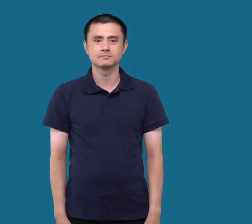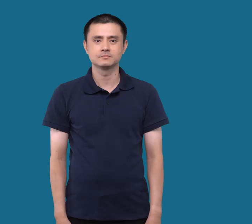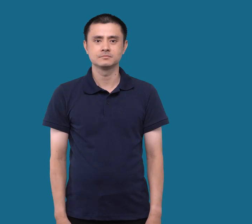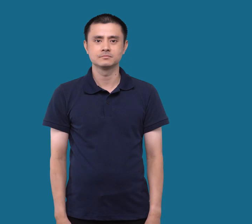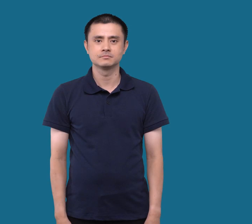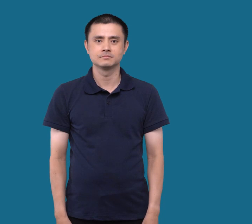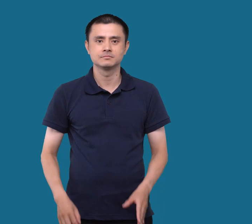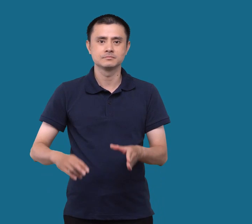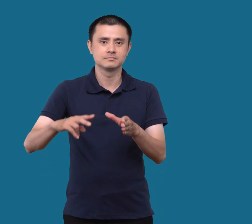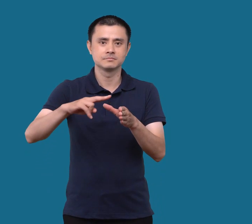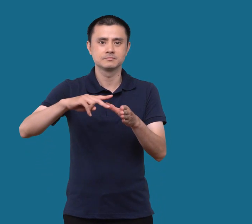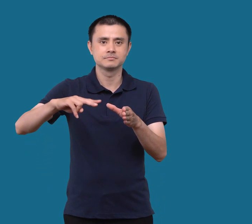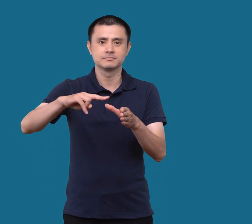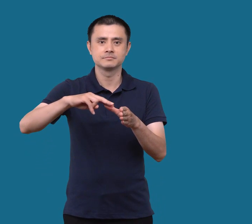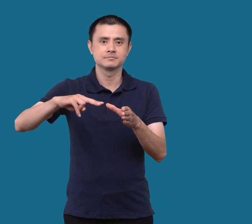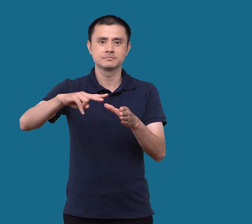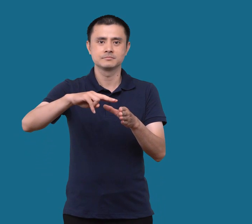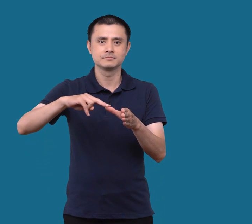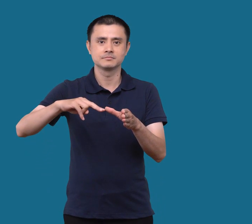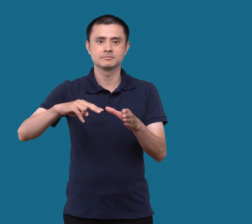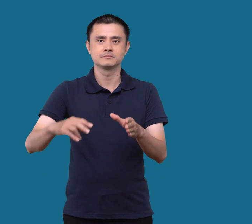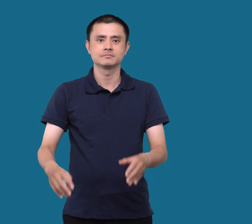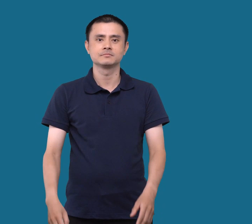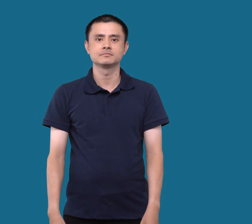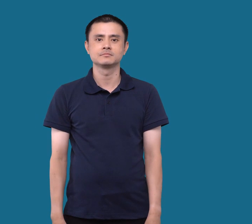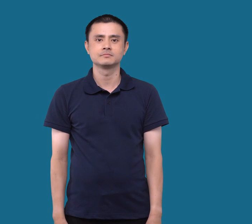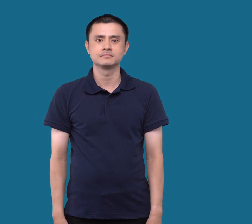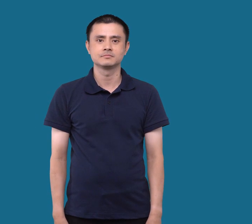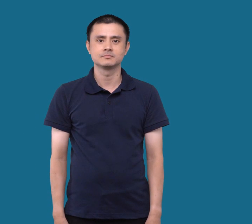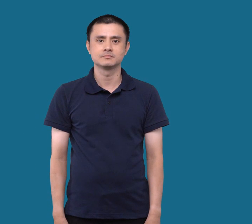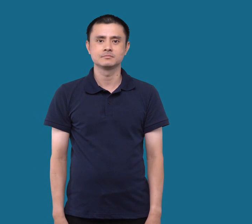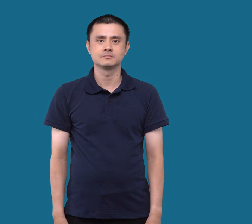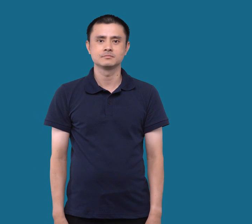bể bơi